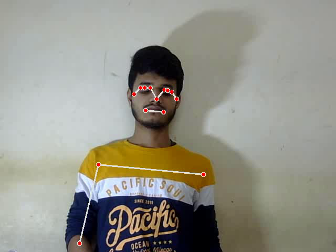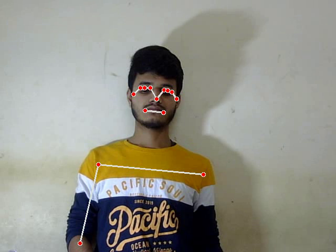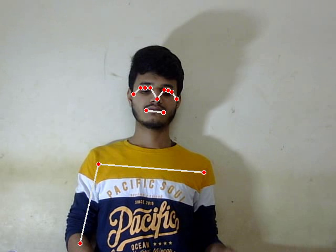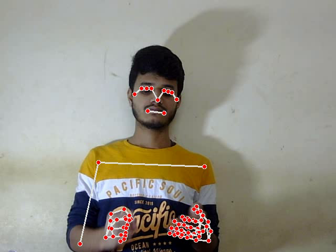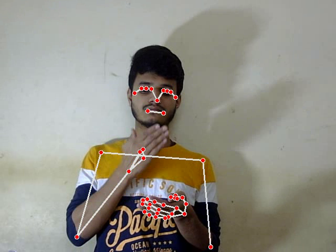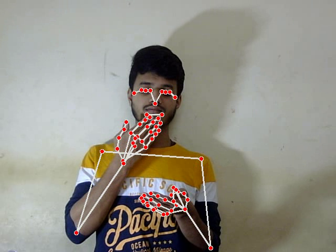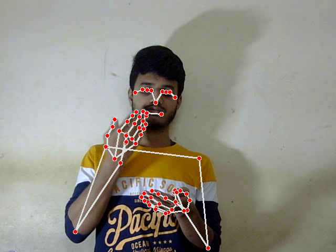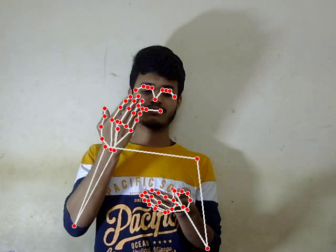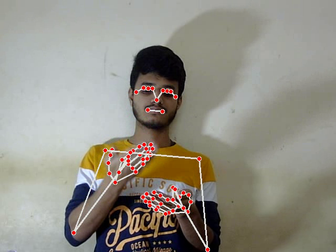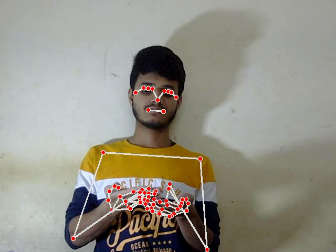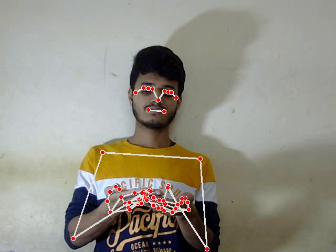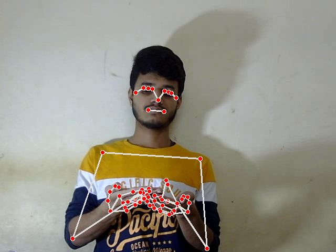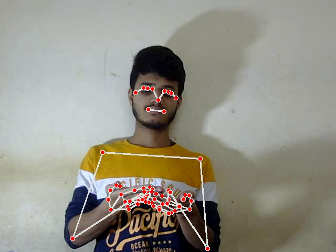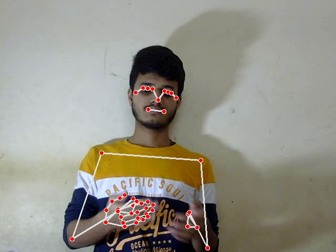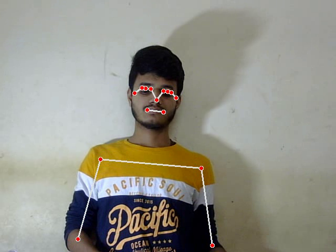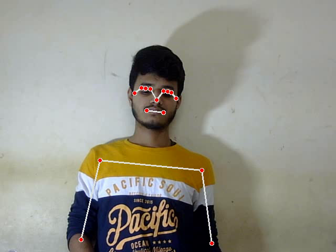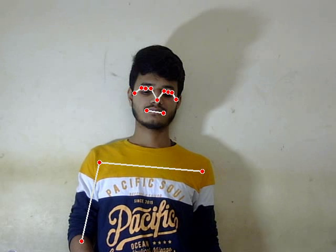good